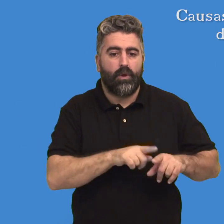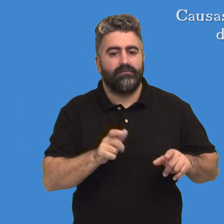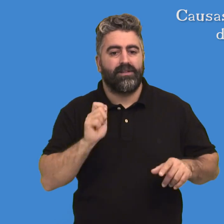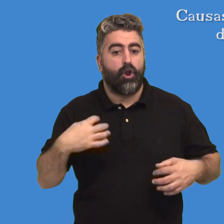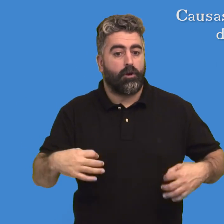frecuente